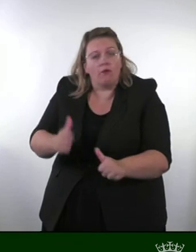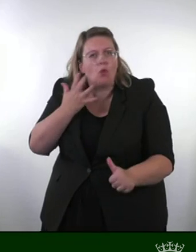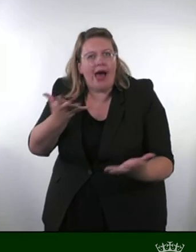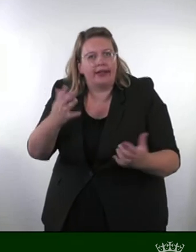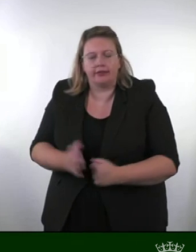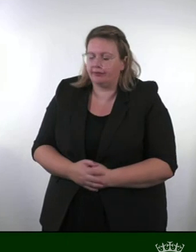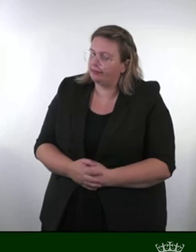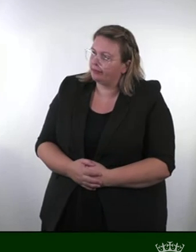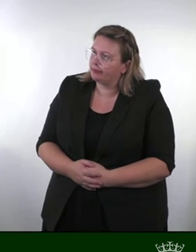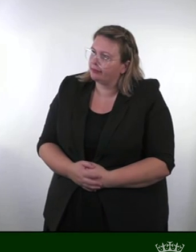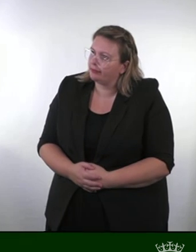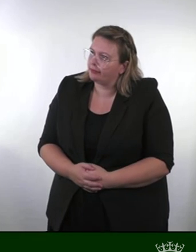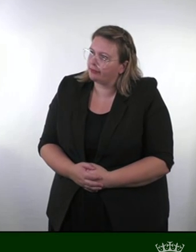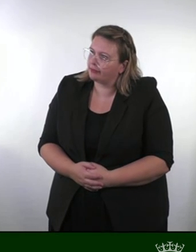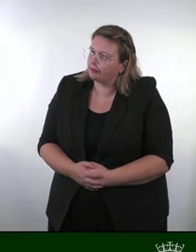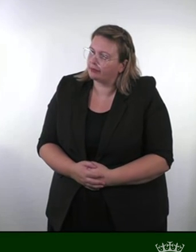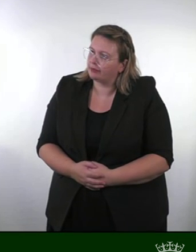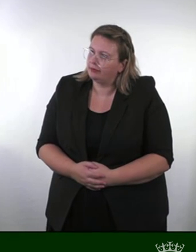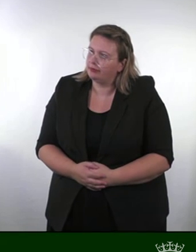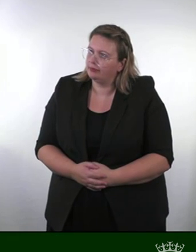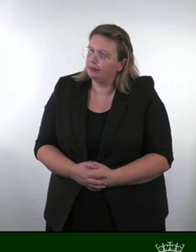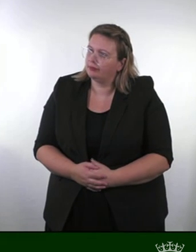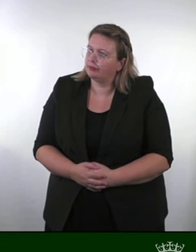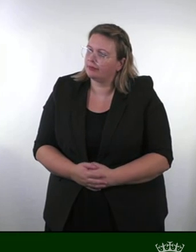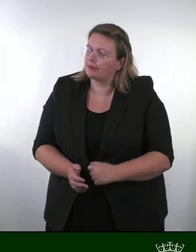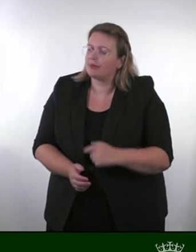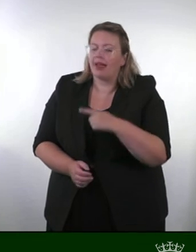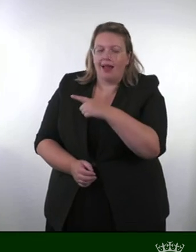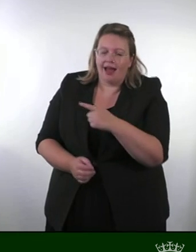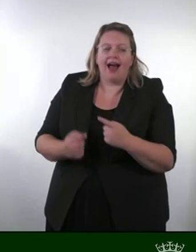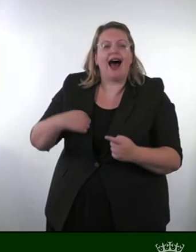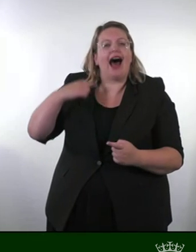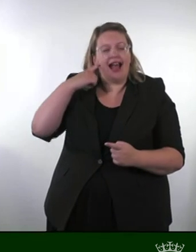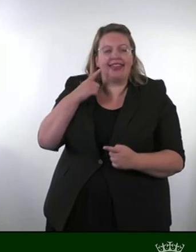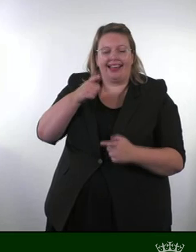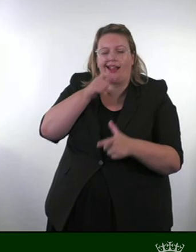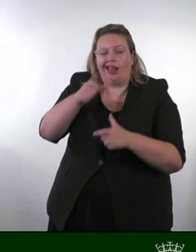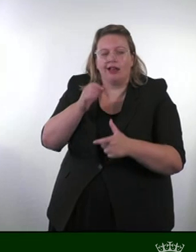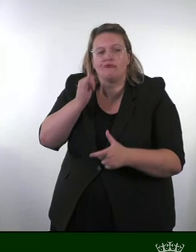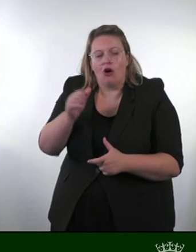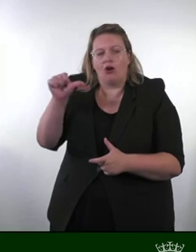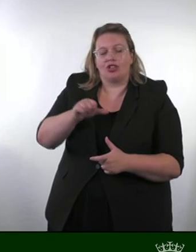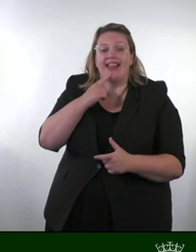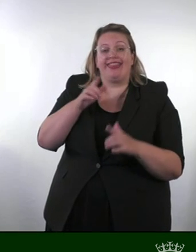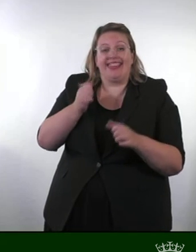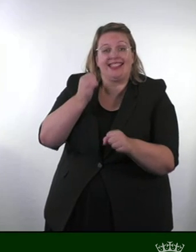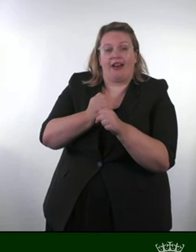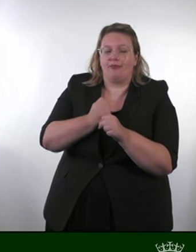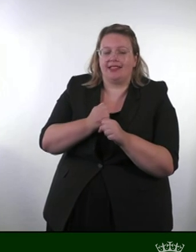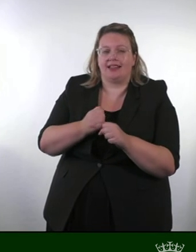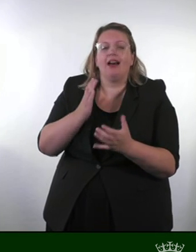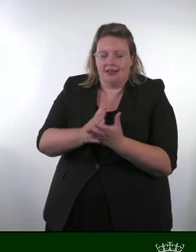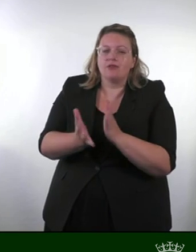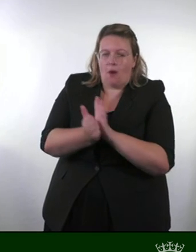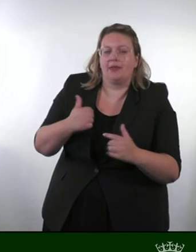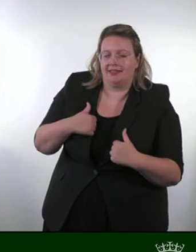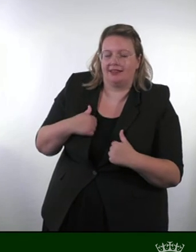I think the right honourable and learned Gentleman was on the money when he said that this Government lacked incompetence.